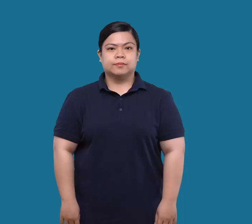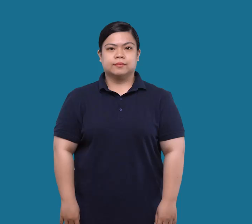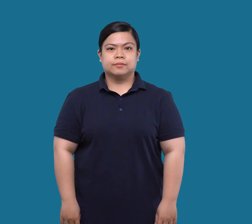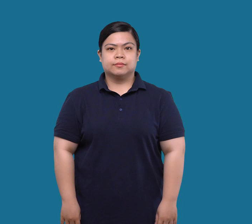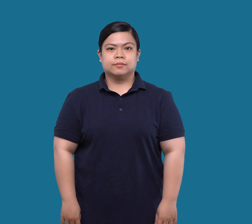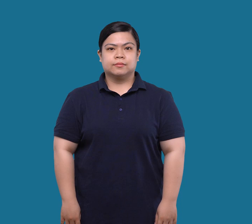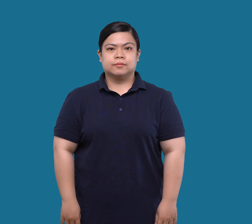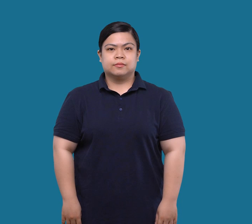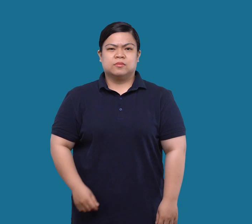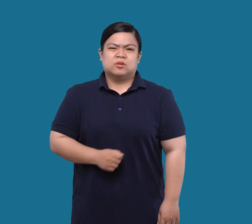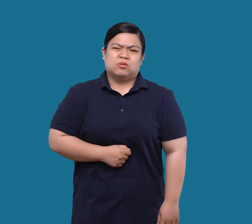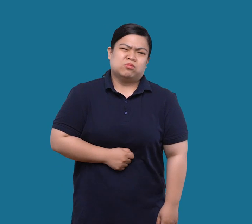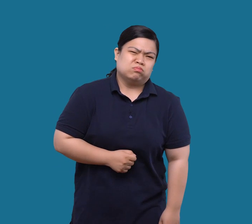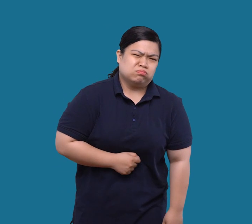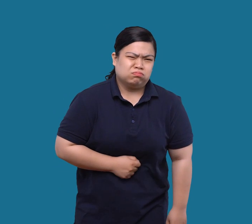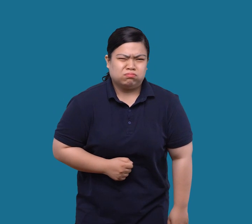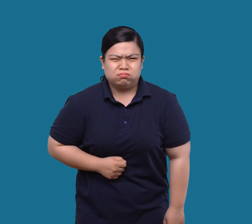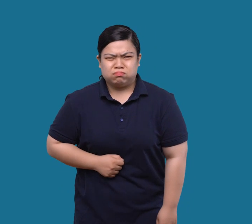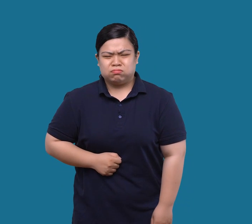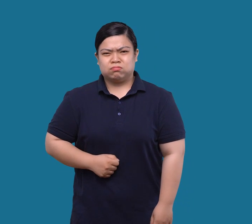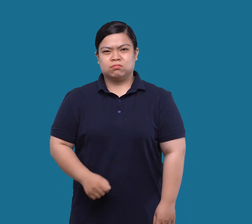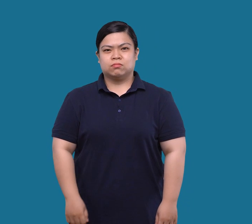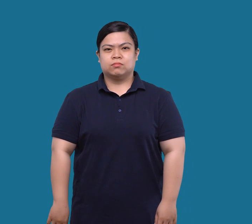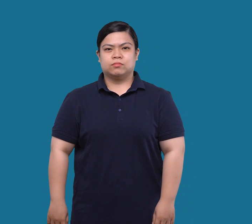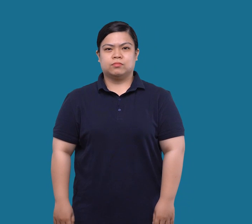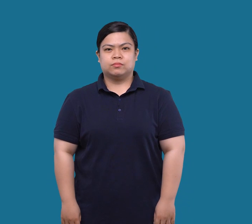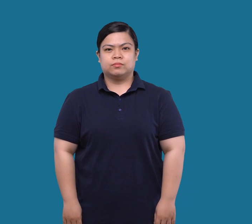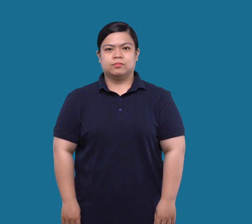đau bụng